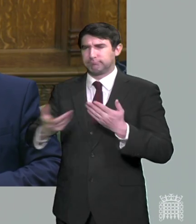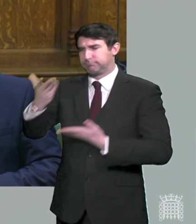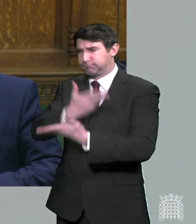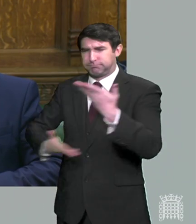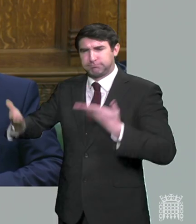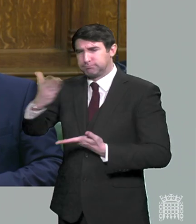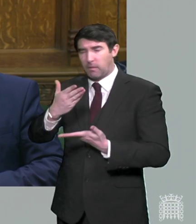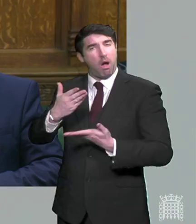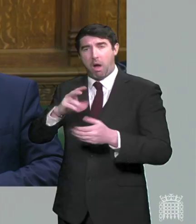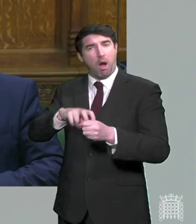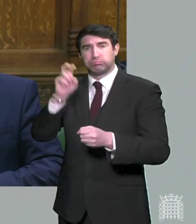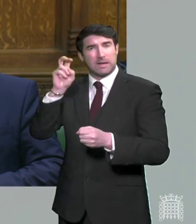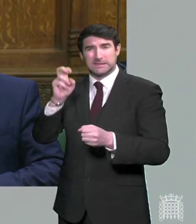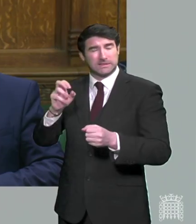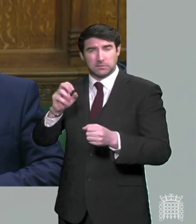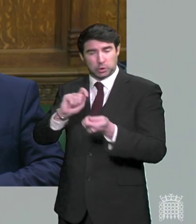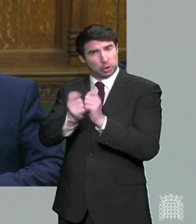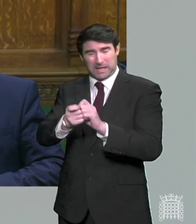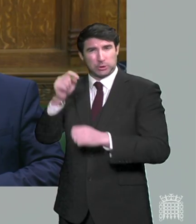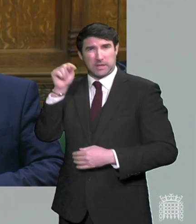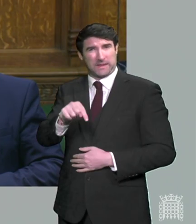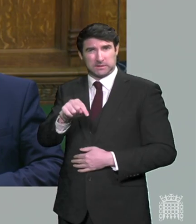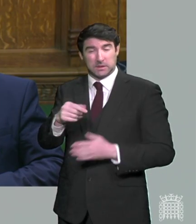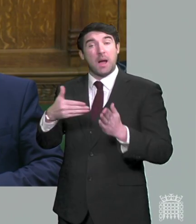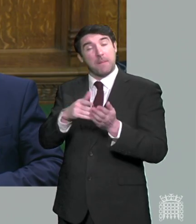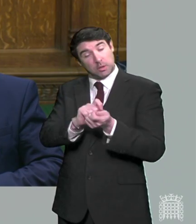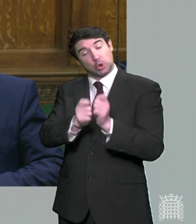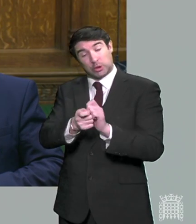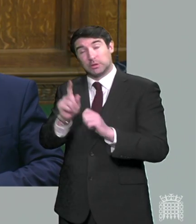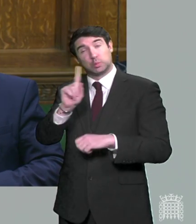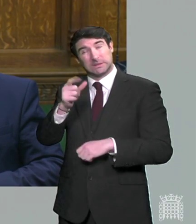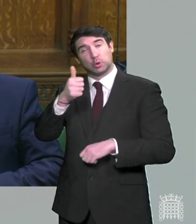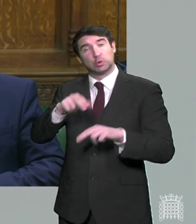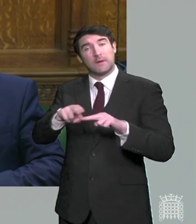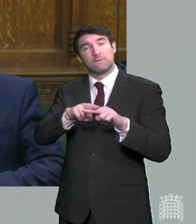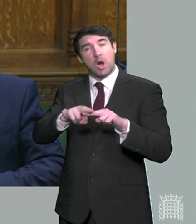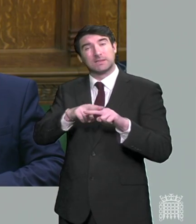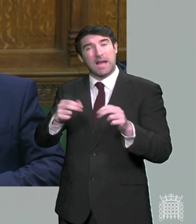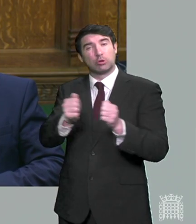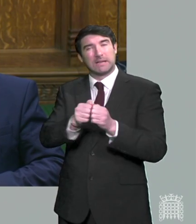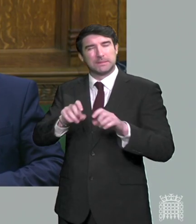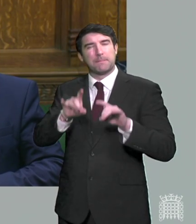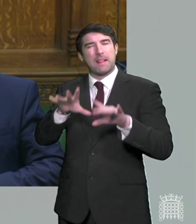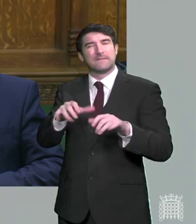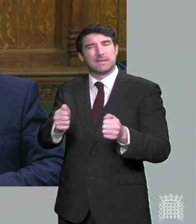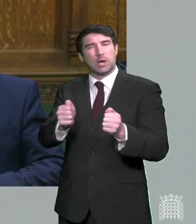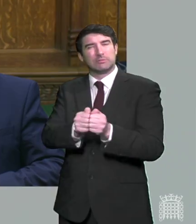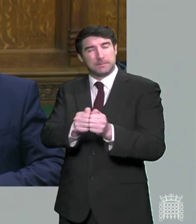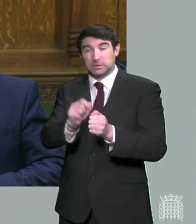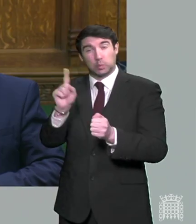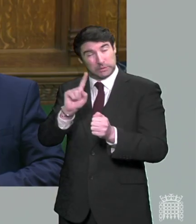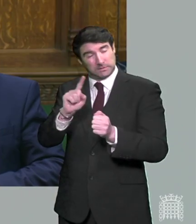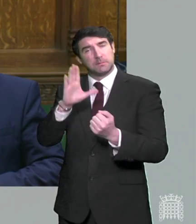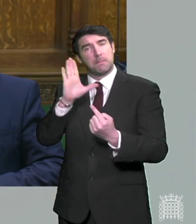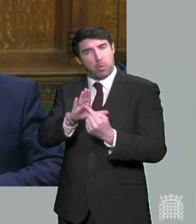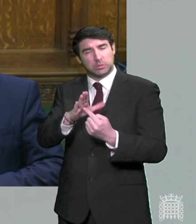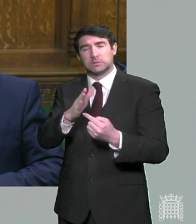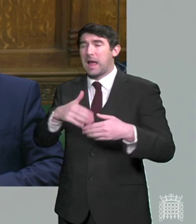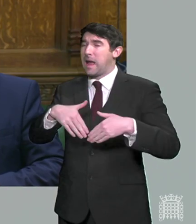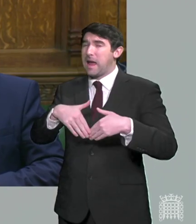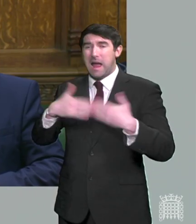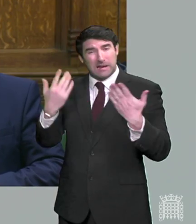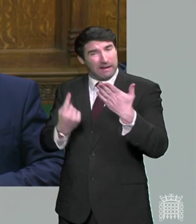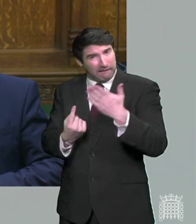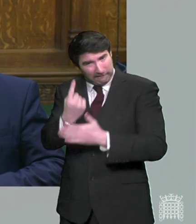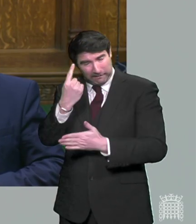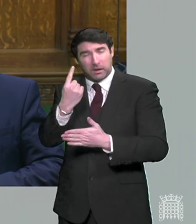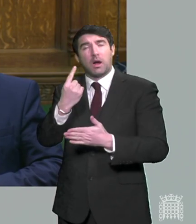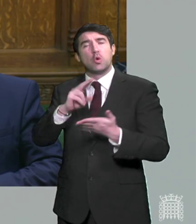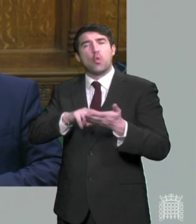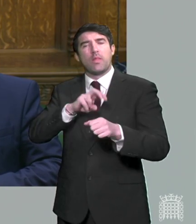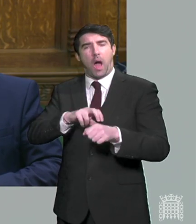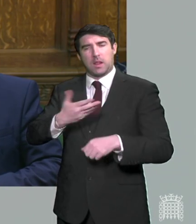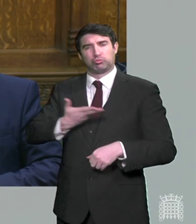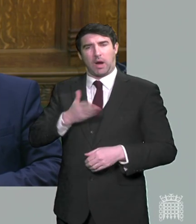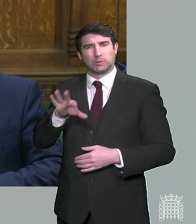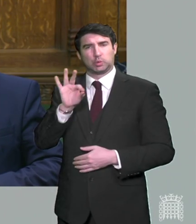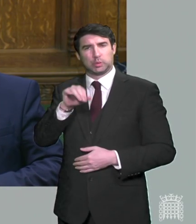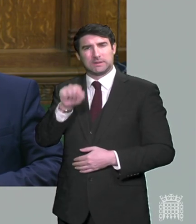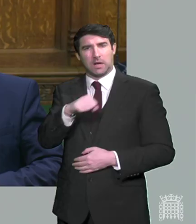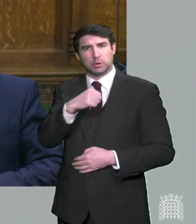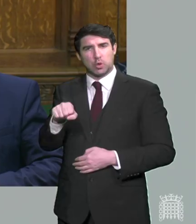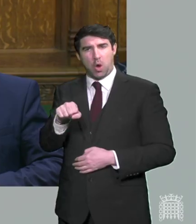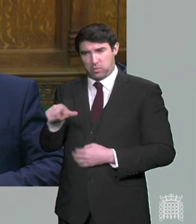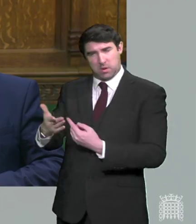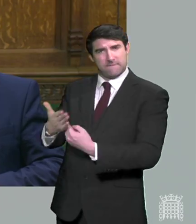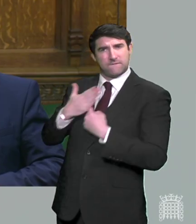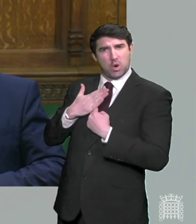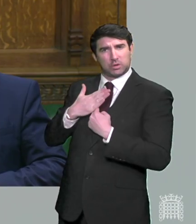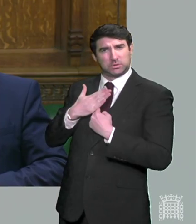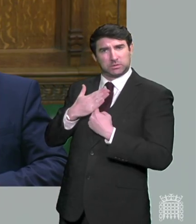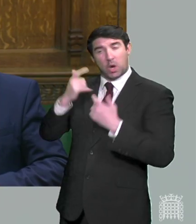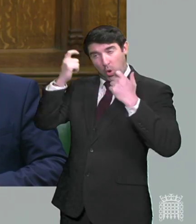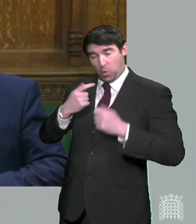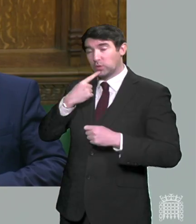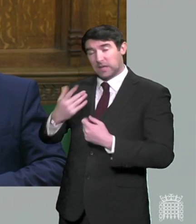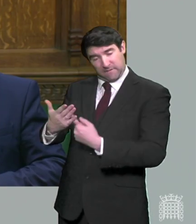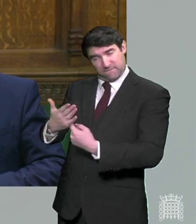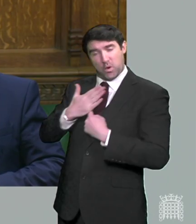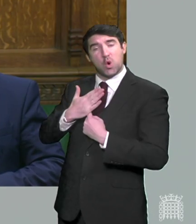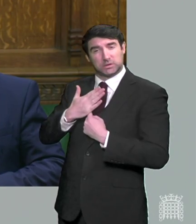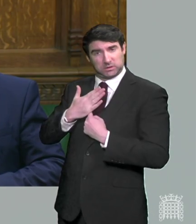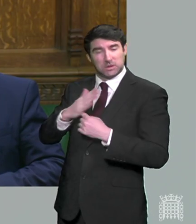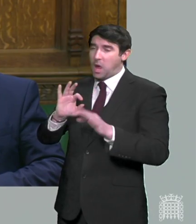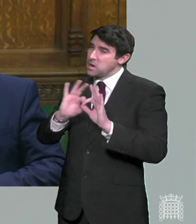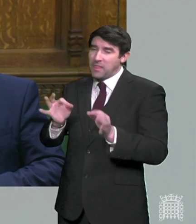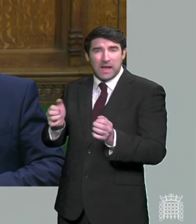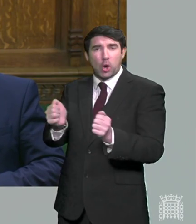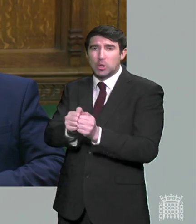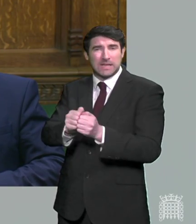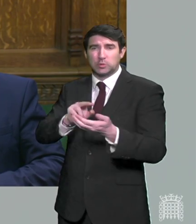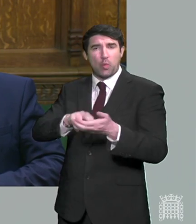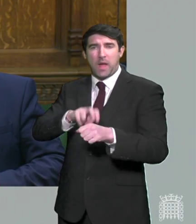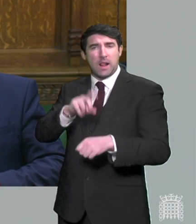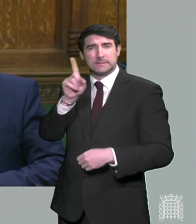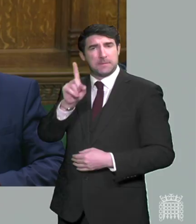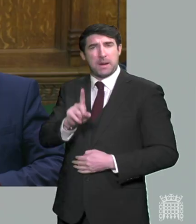It also changes a key principle at the heart of the Good Friday or Belfast agreement, which is the need for cross-community consent on matters of import to the people of Northern Ireland, and the Court confirmed that that has been changed without the support or consent of the people of Northern Ireland.